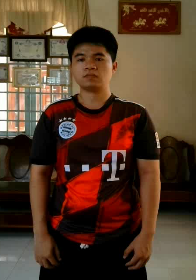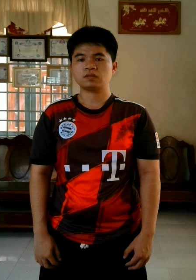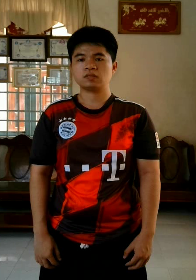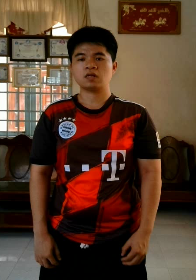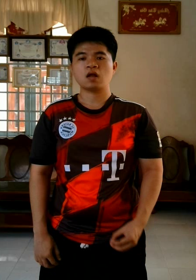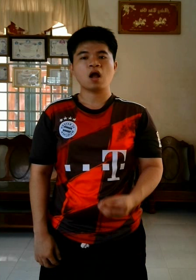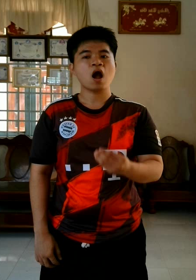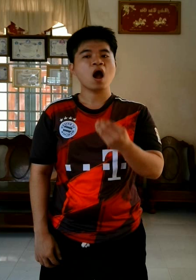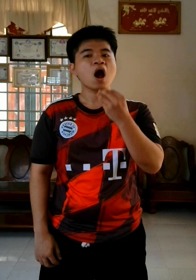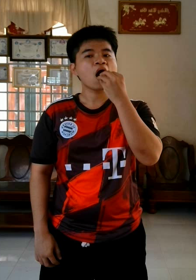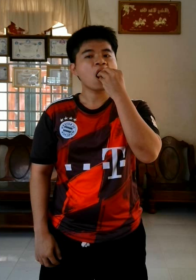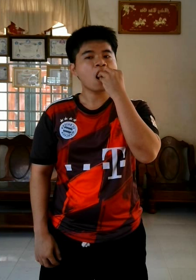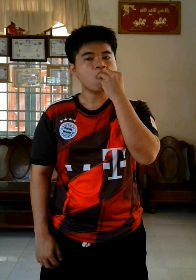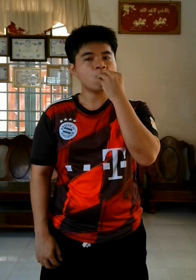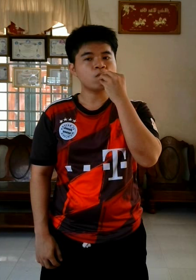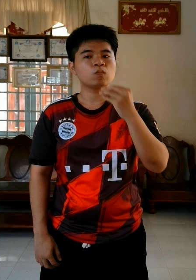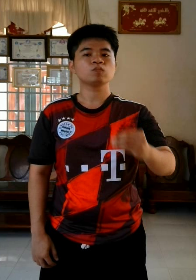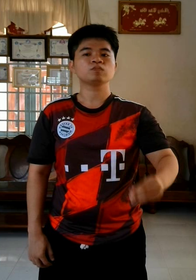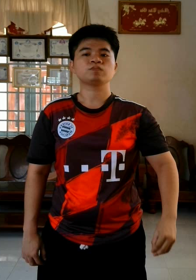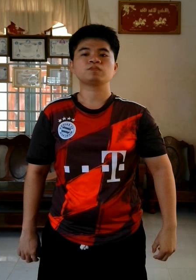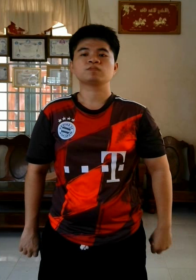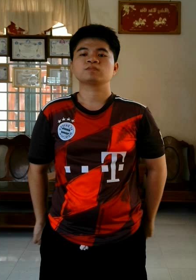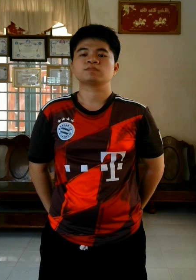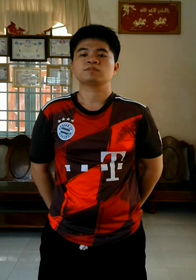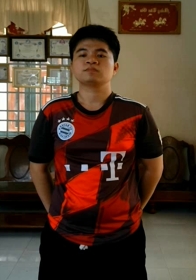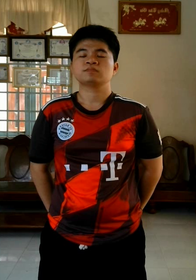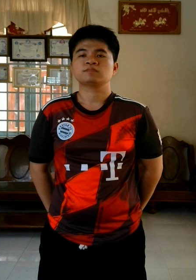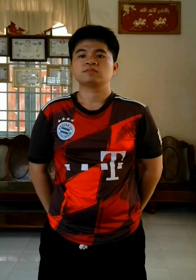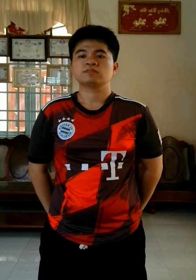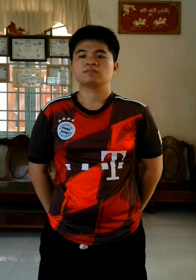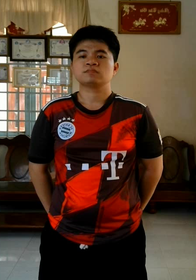an